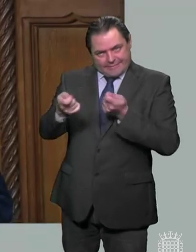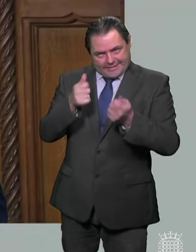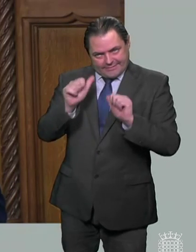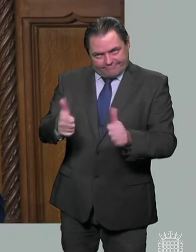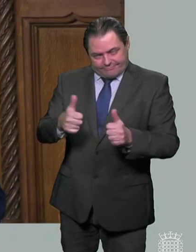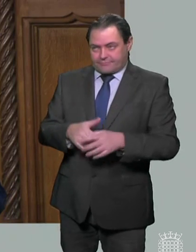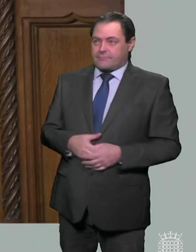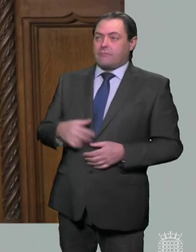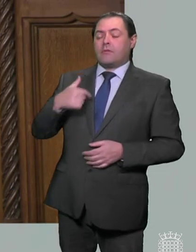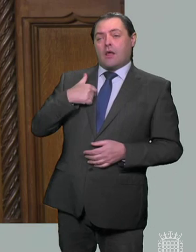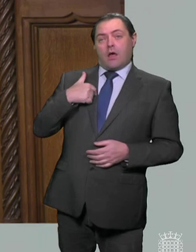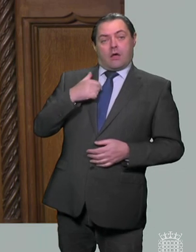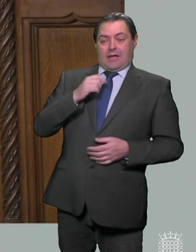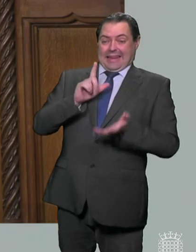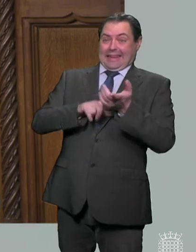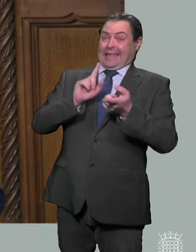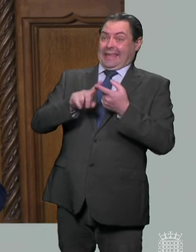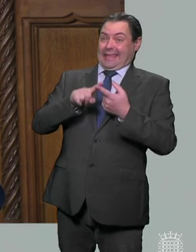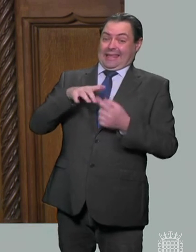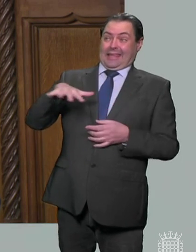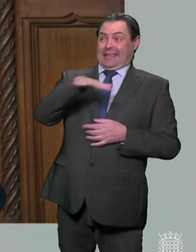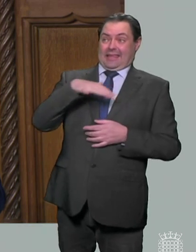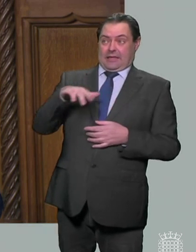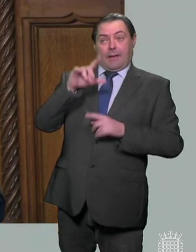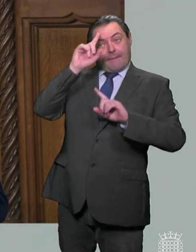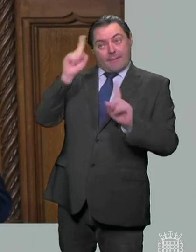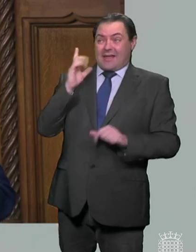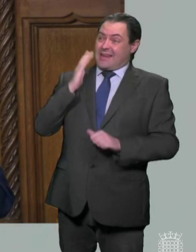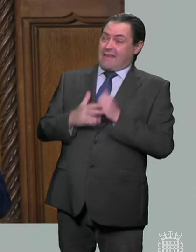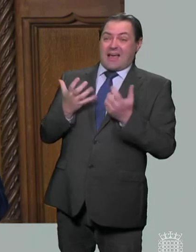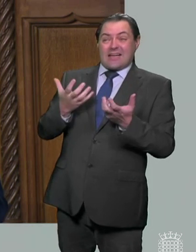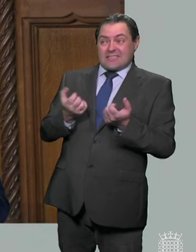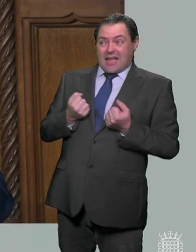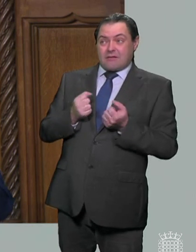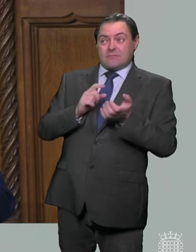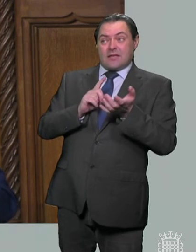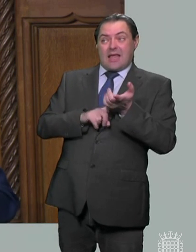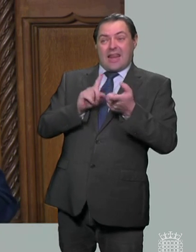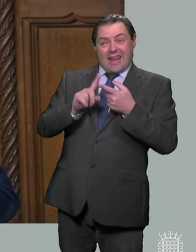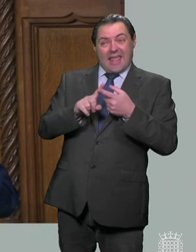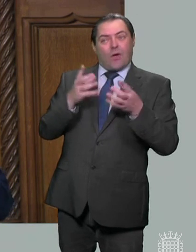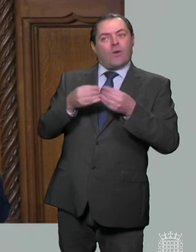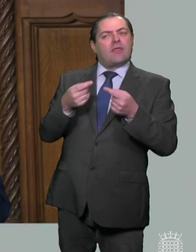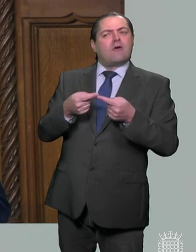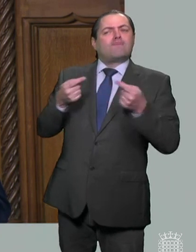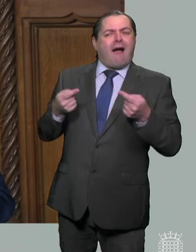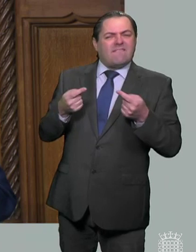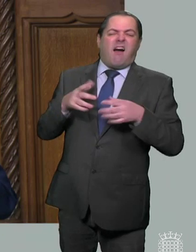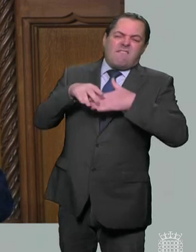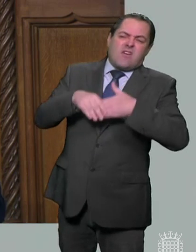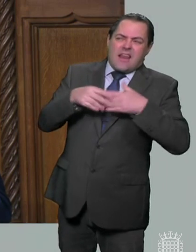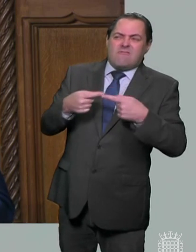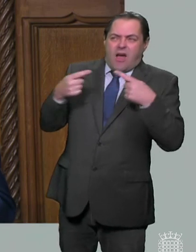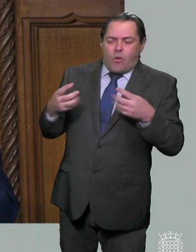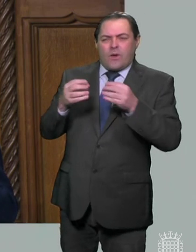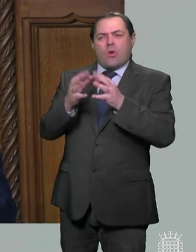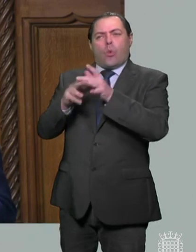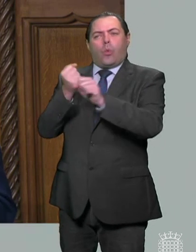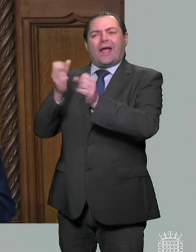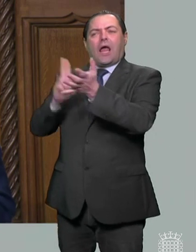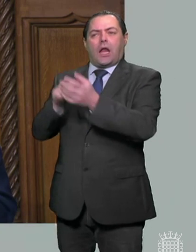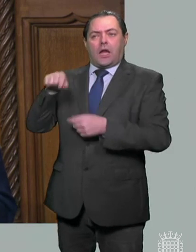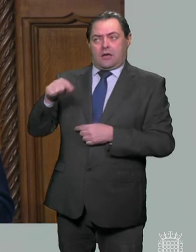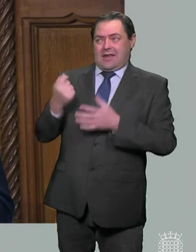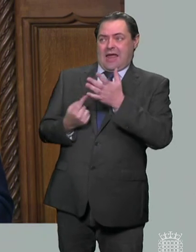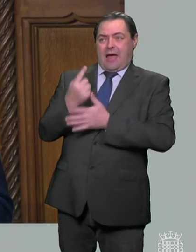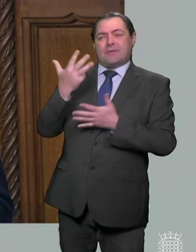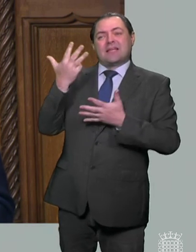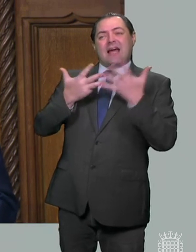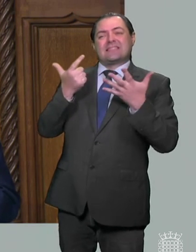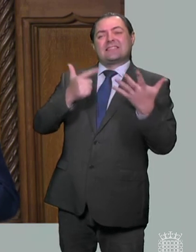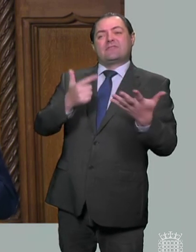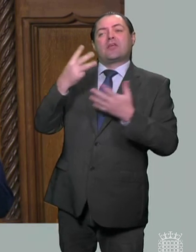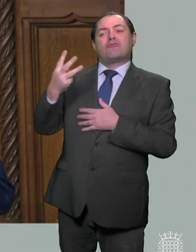The people of Leigh have never accepted our forced merger with the rival town—friendly rivals—of Wigan back in 1973.